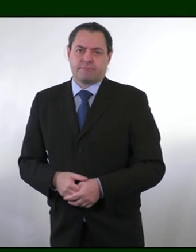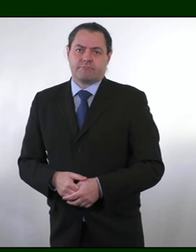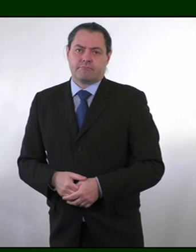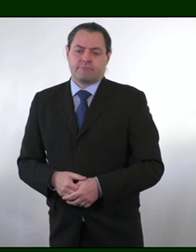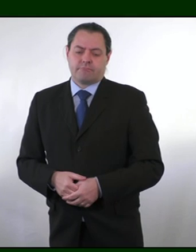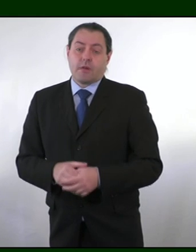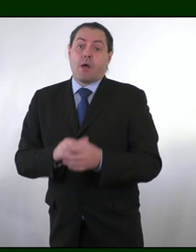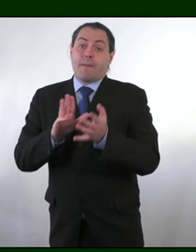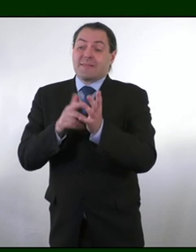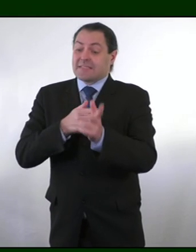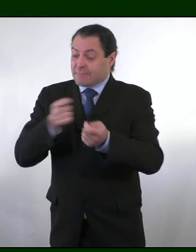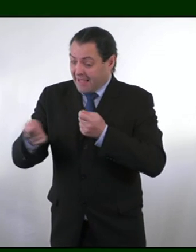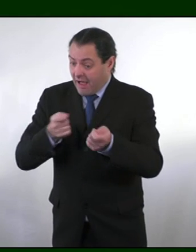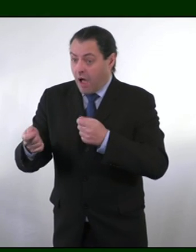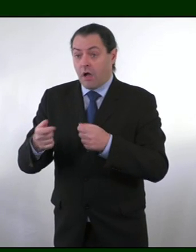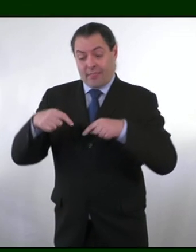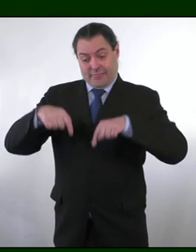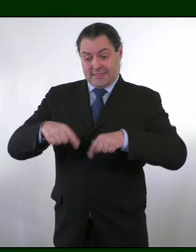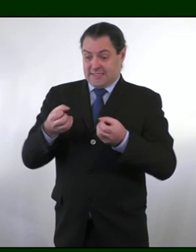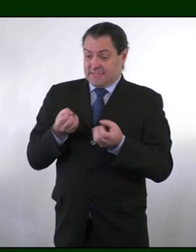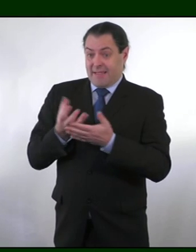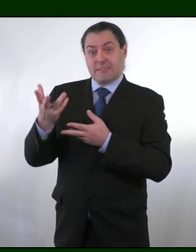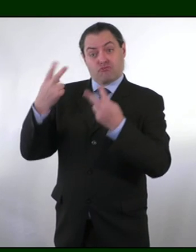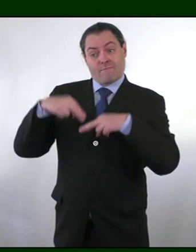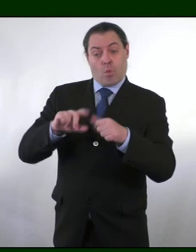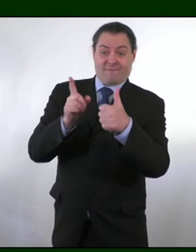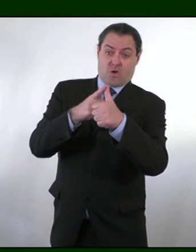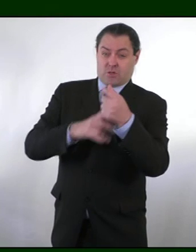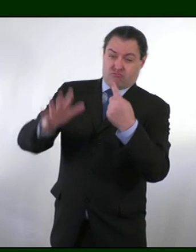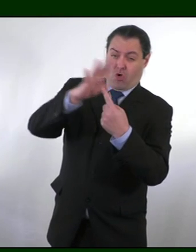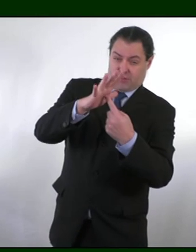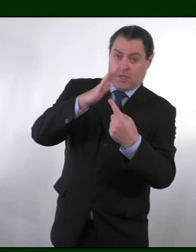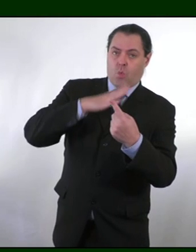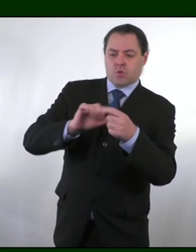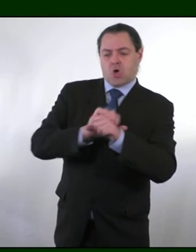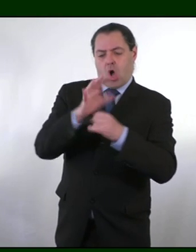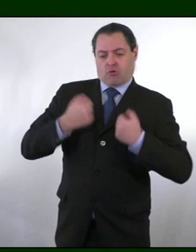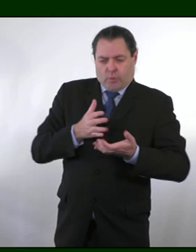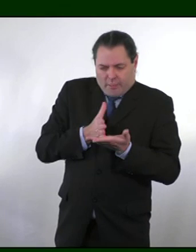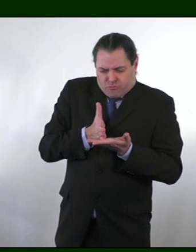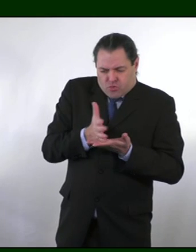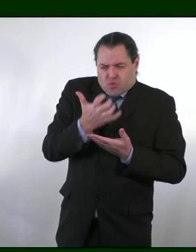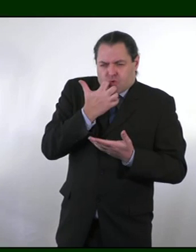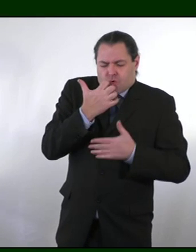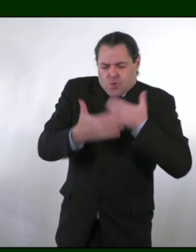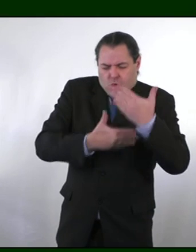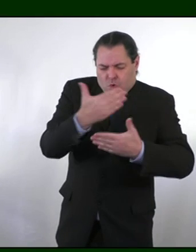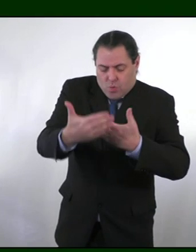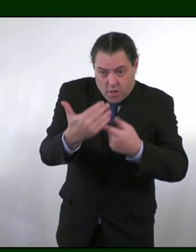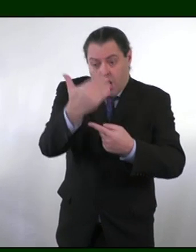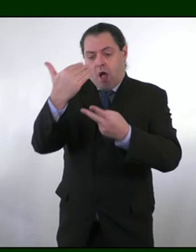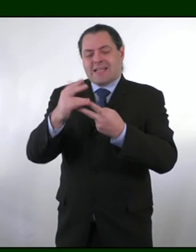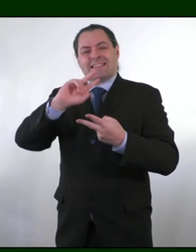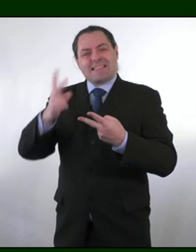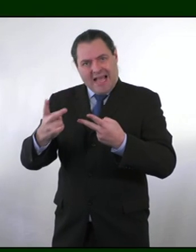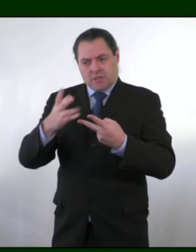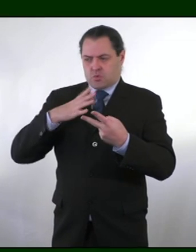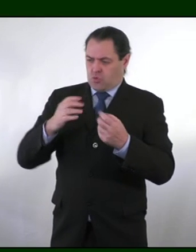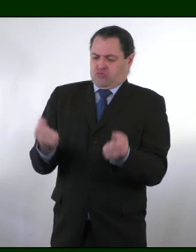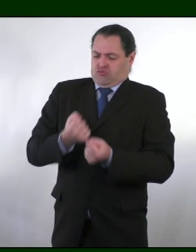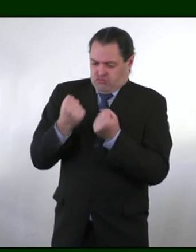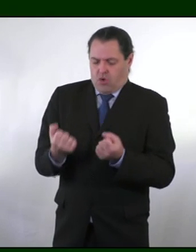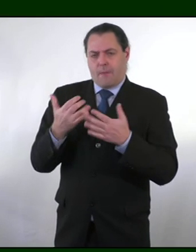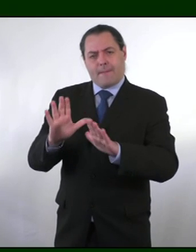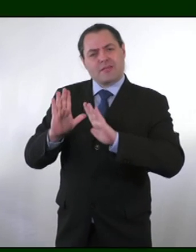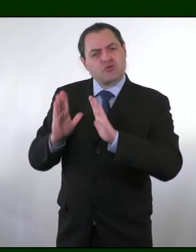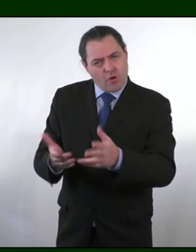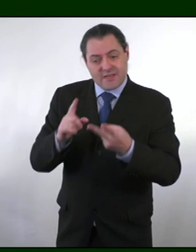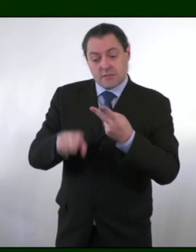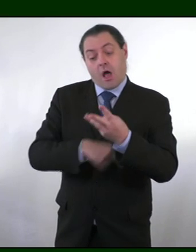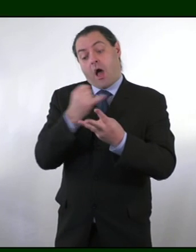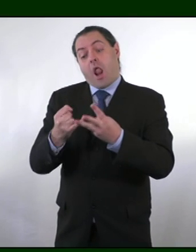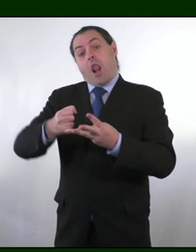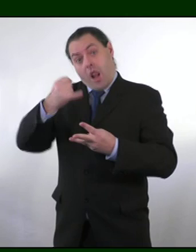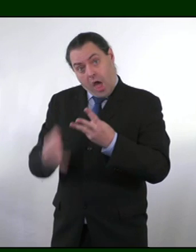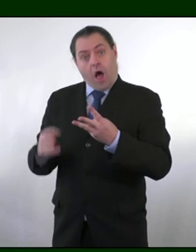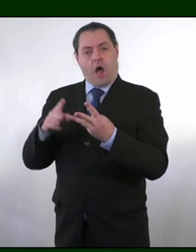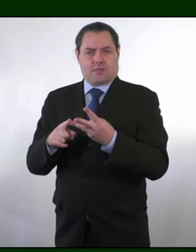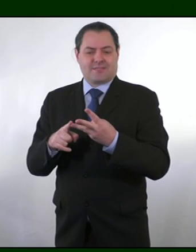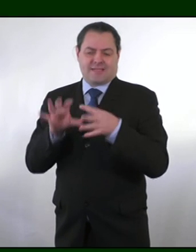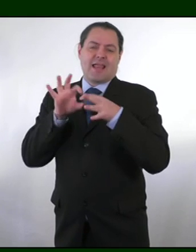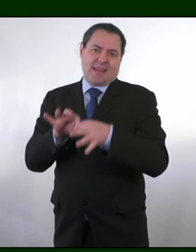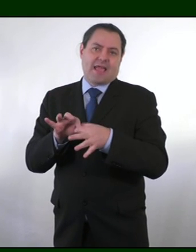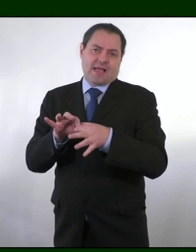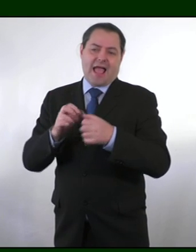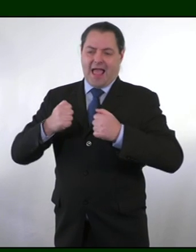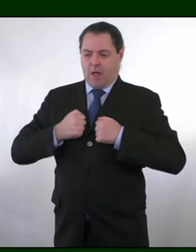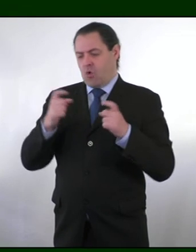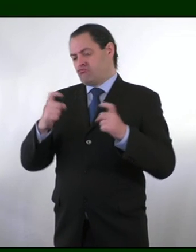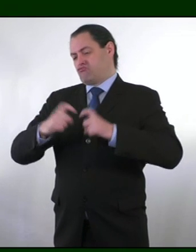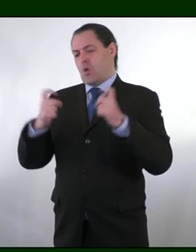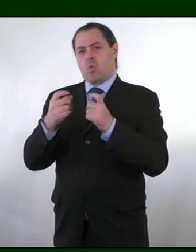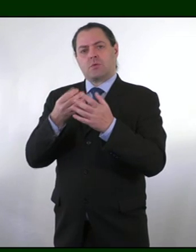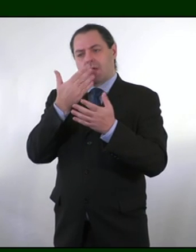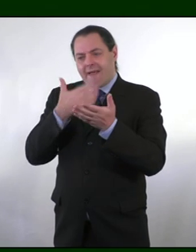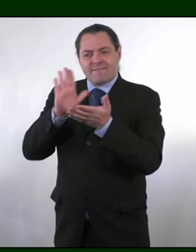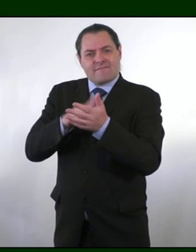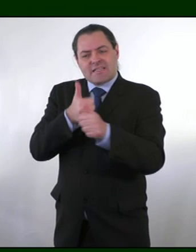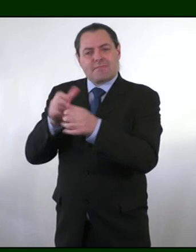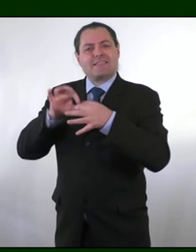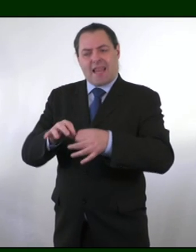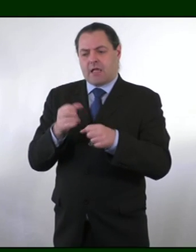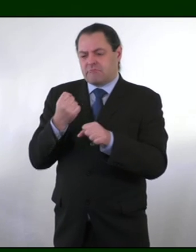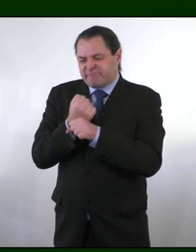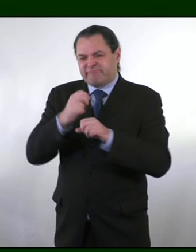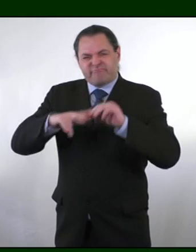If this spending review’s first priority was getting the country through coronavirus and its second was stronger public services, then our final priority is to deliver our record investment plans in infrastructure.